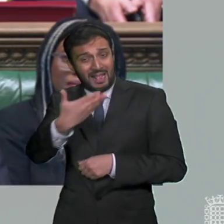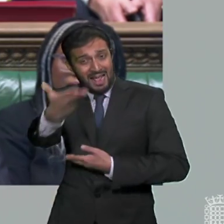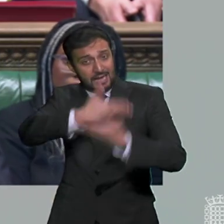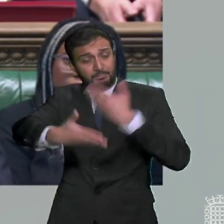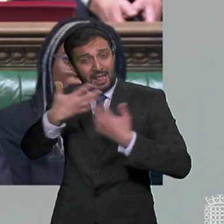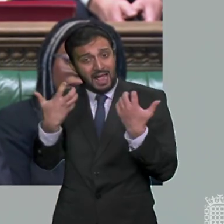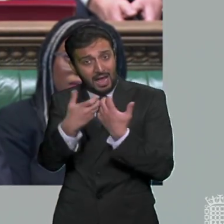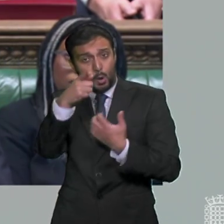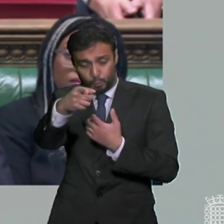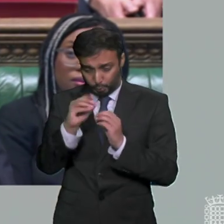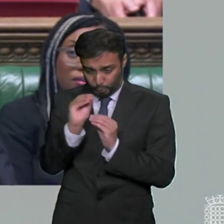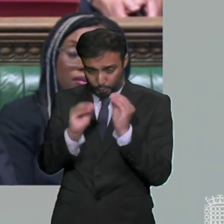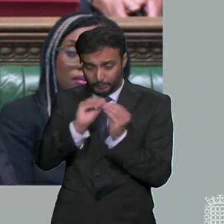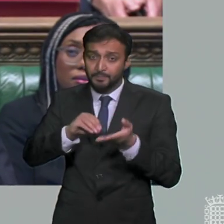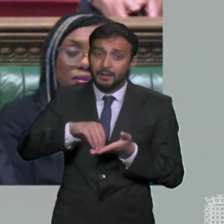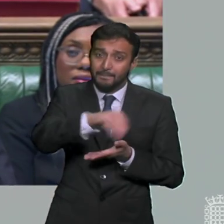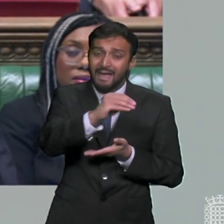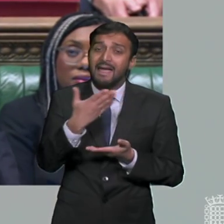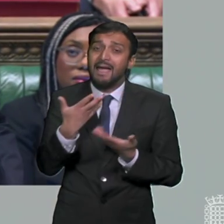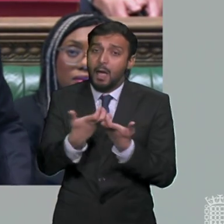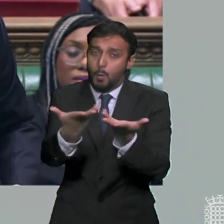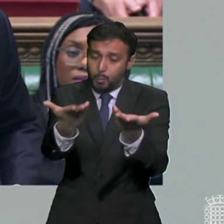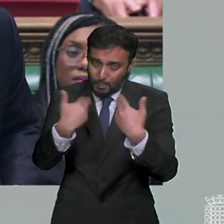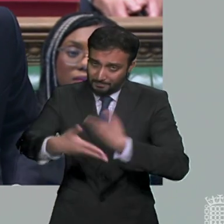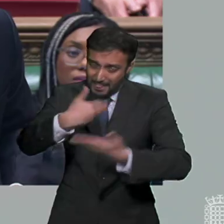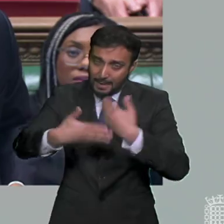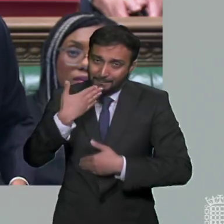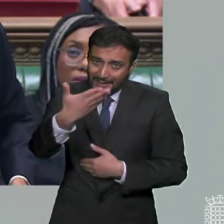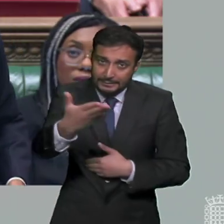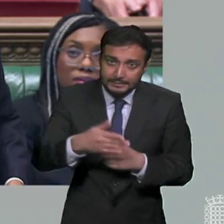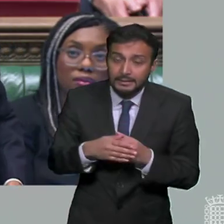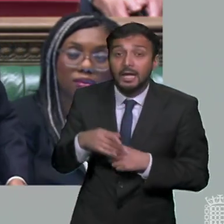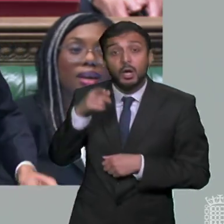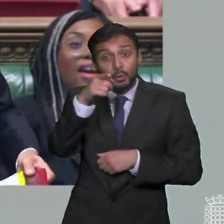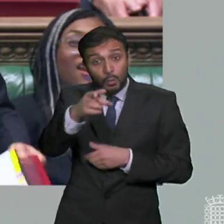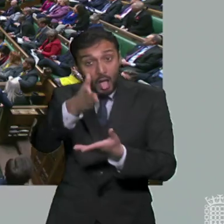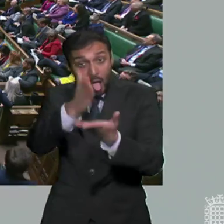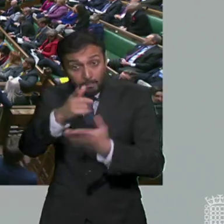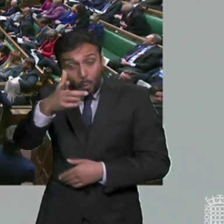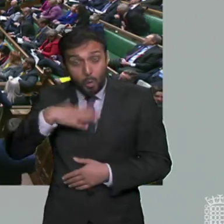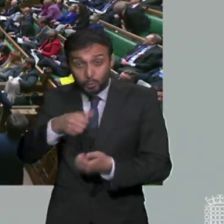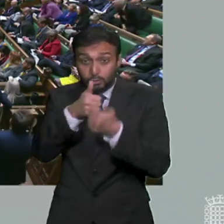If he really wants to support working people, maybe he should get off the picket line and end the strikes.